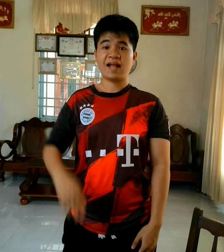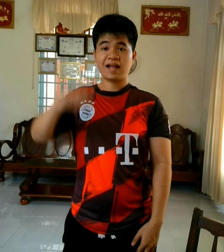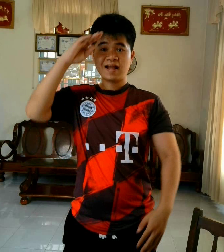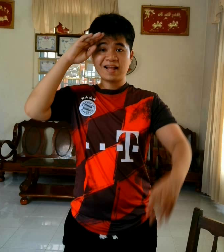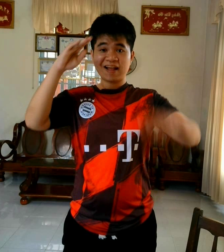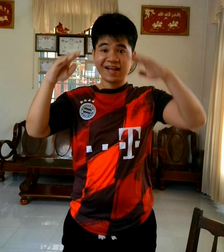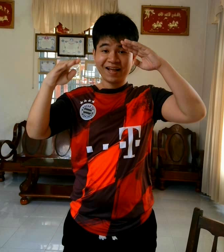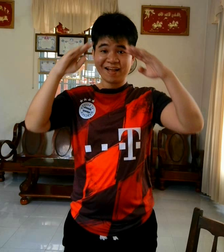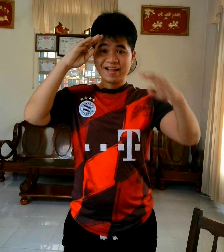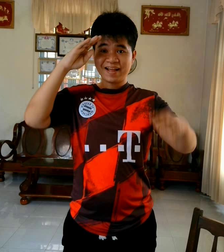xin chao